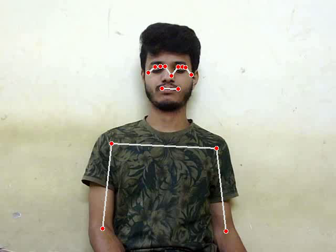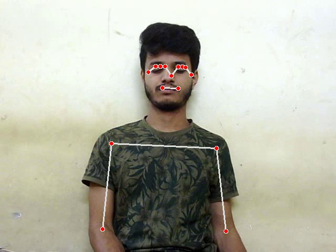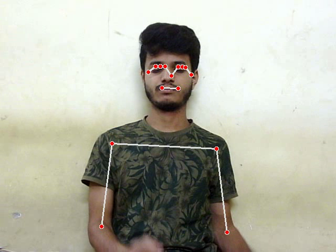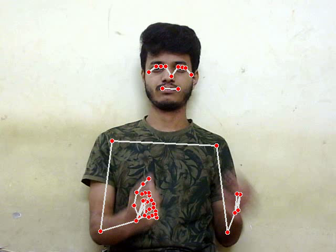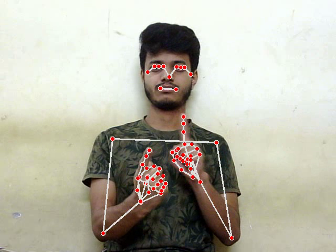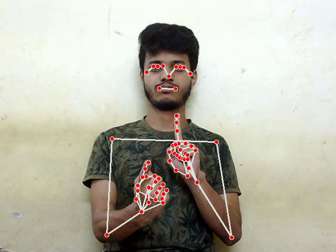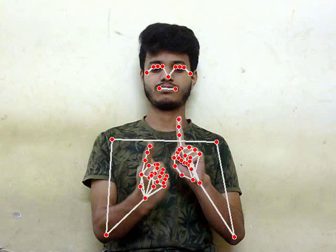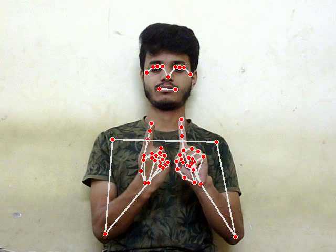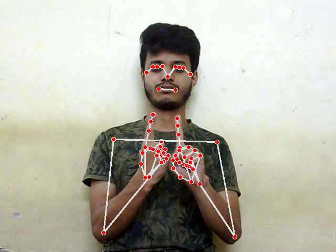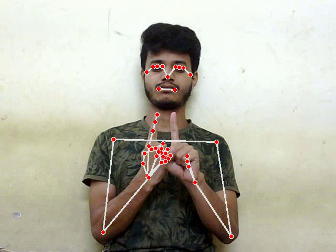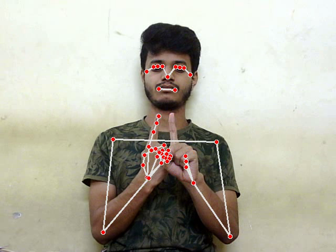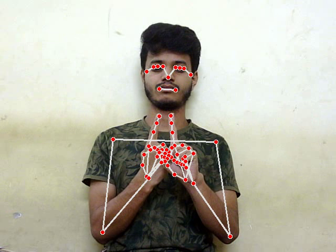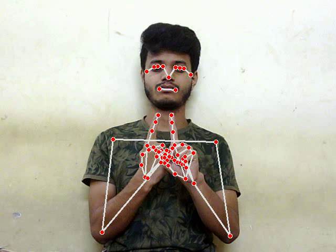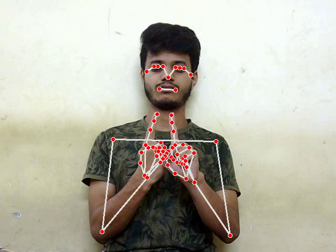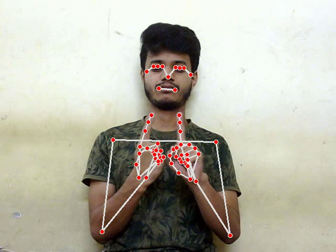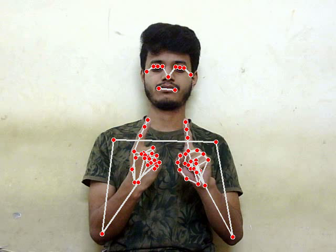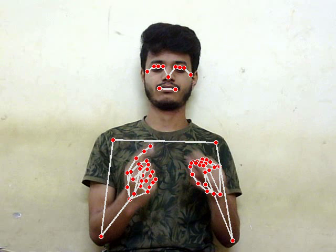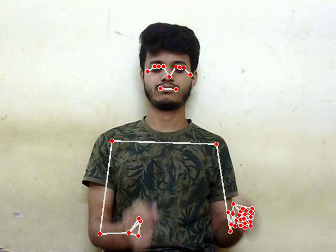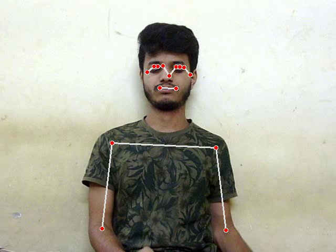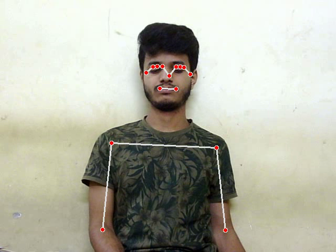meet